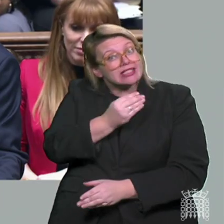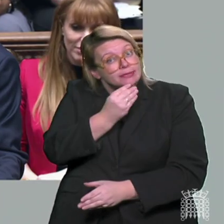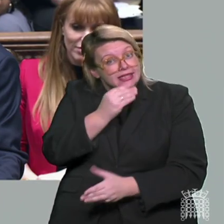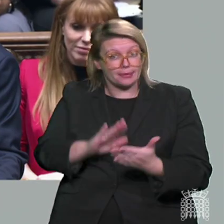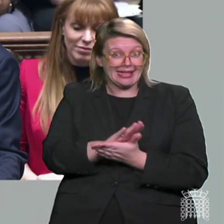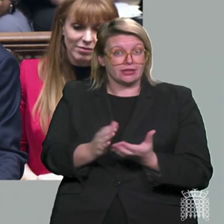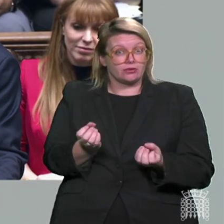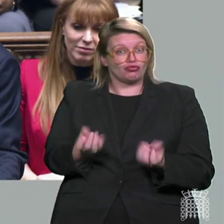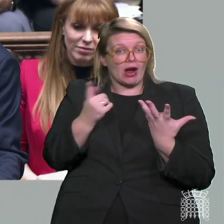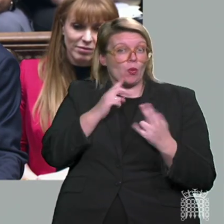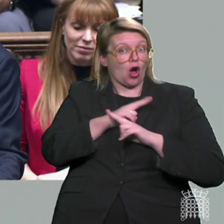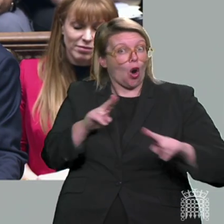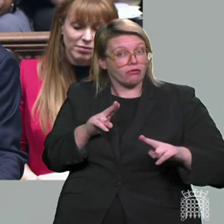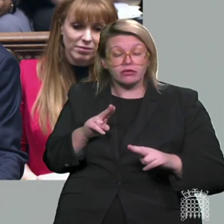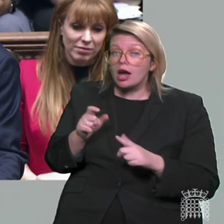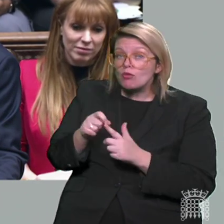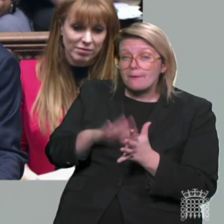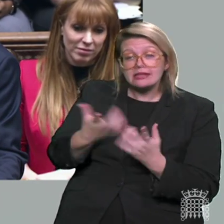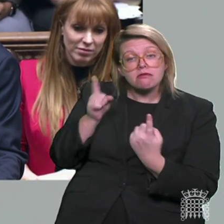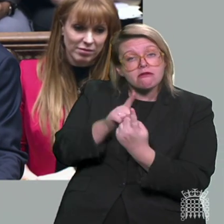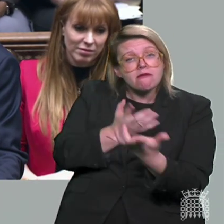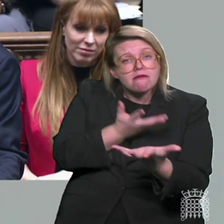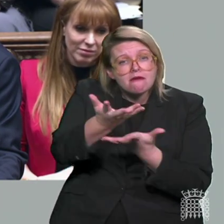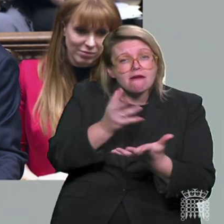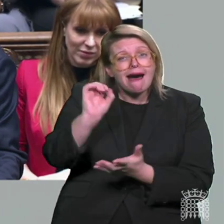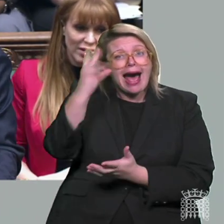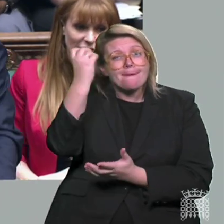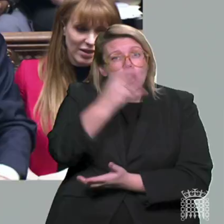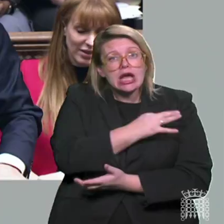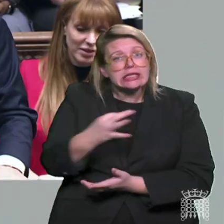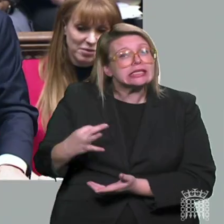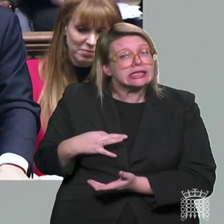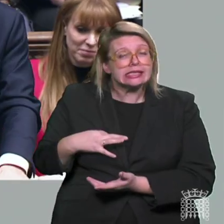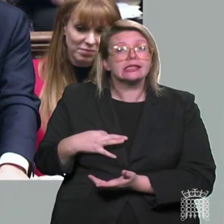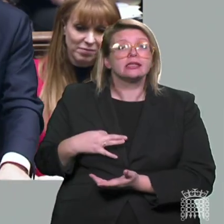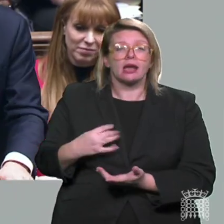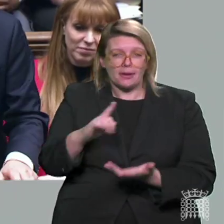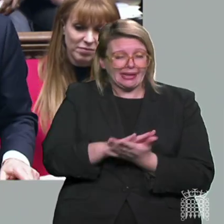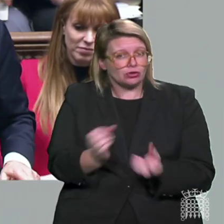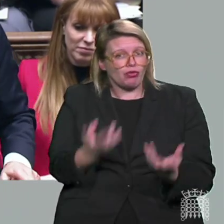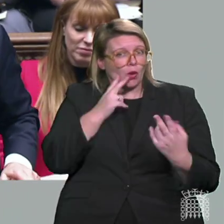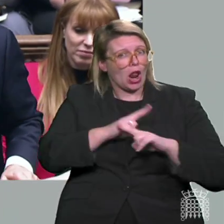If he had negotiated with the ambulance workers, they would not be on strike, either.